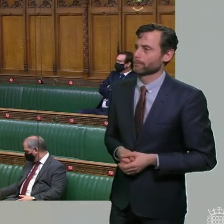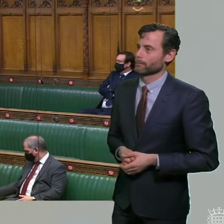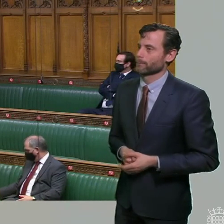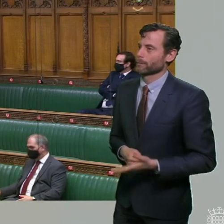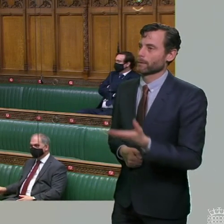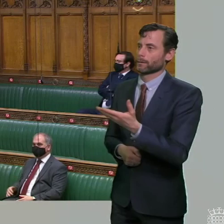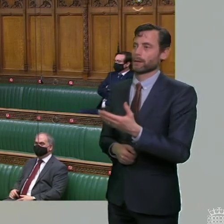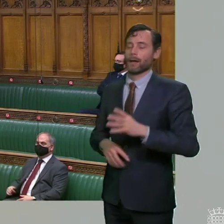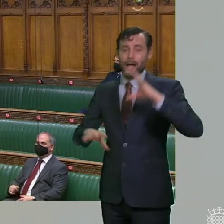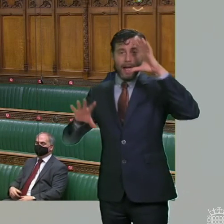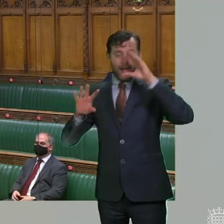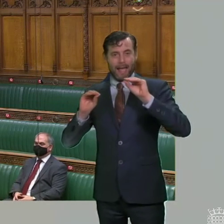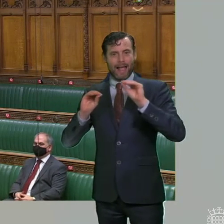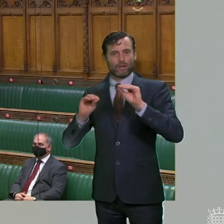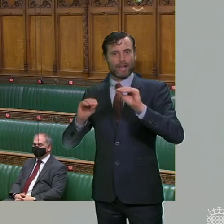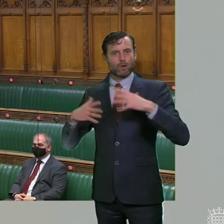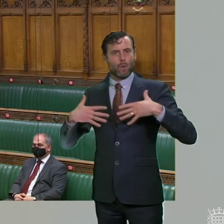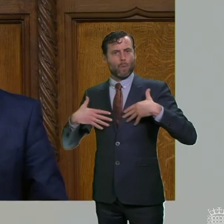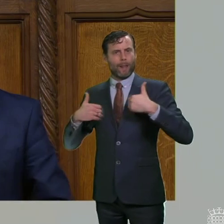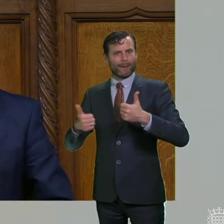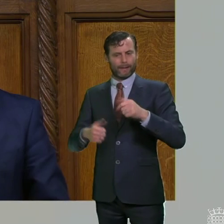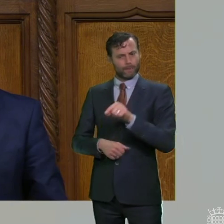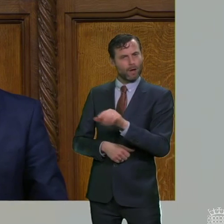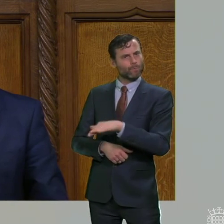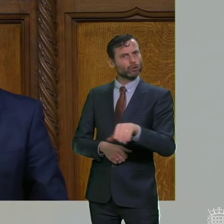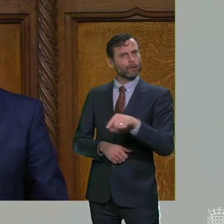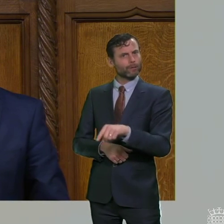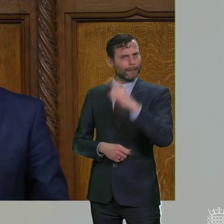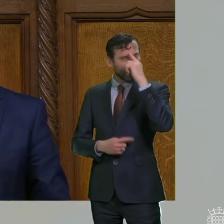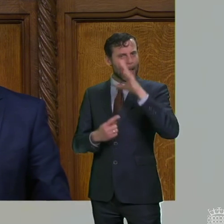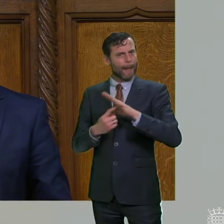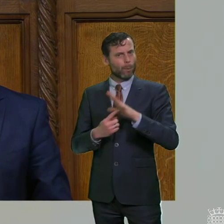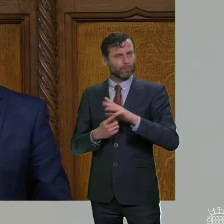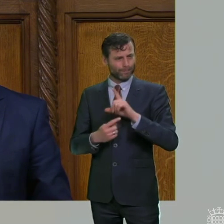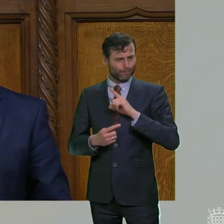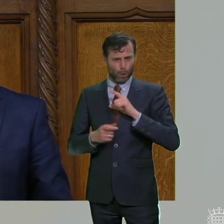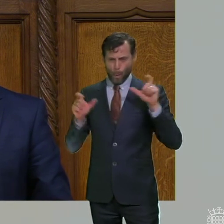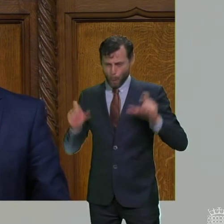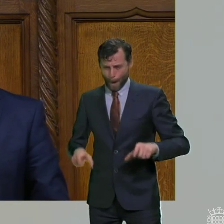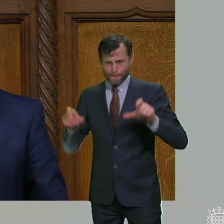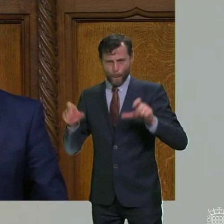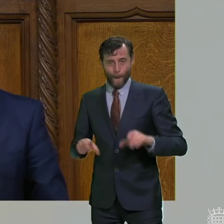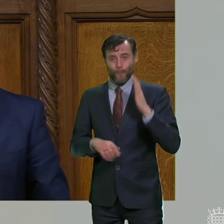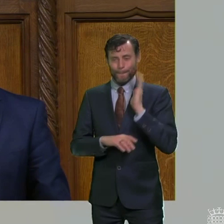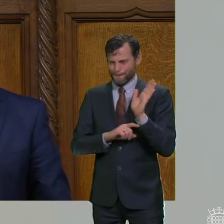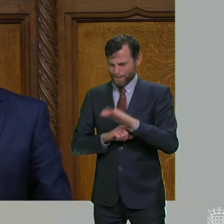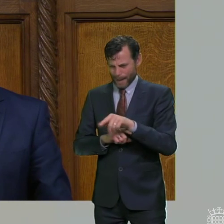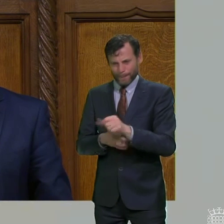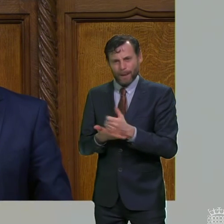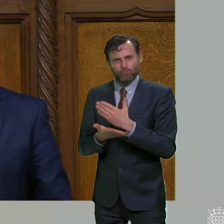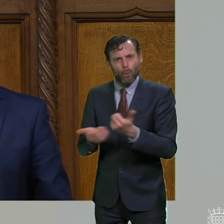The education and wellbeing recovery of children from the pandemic is one of the biggest challenges facing our country.